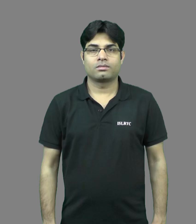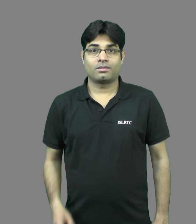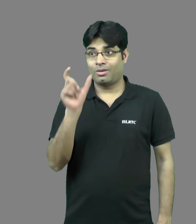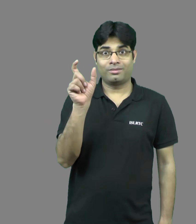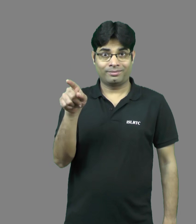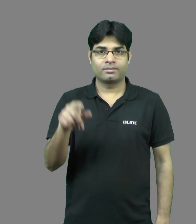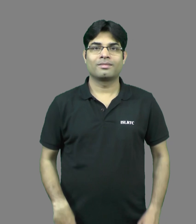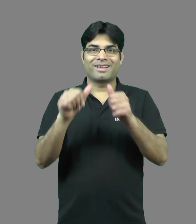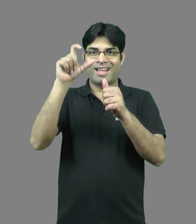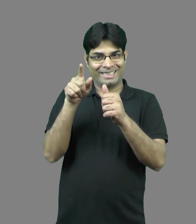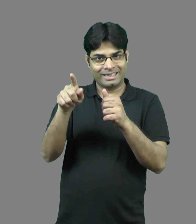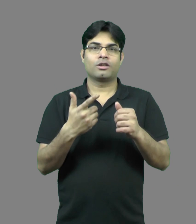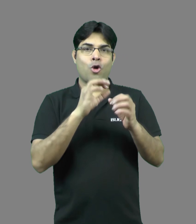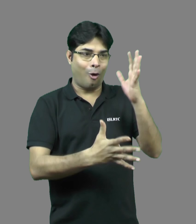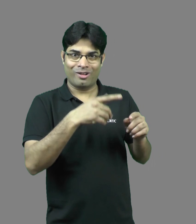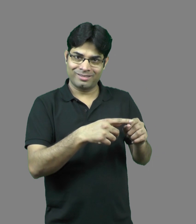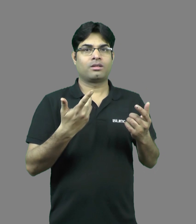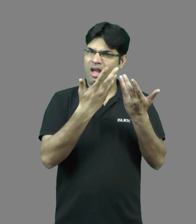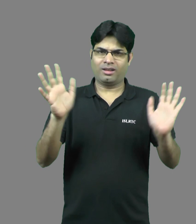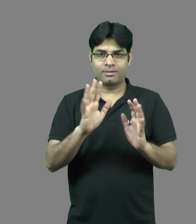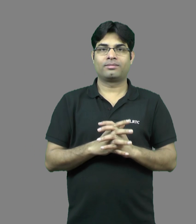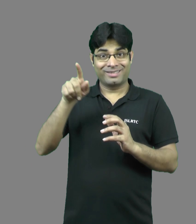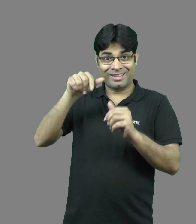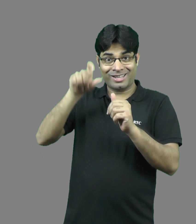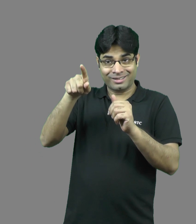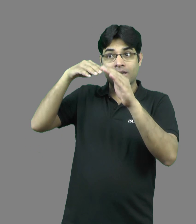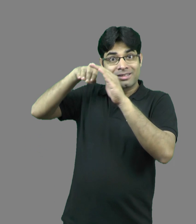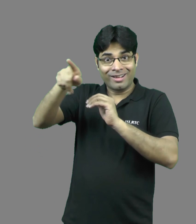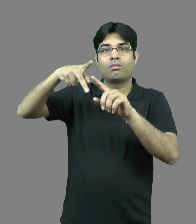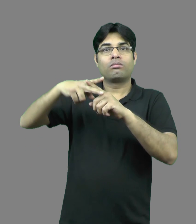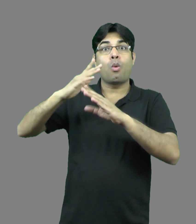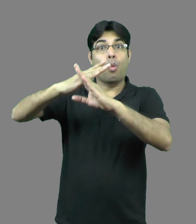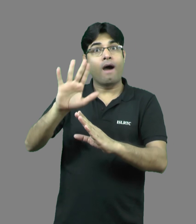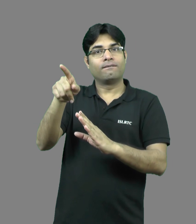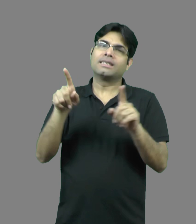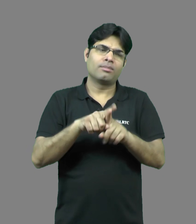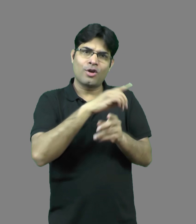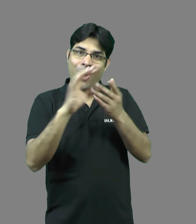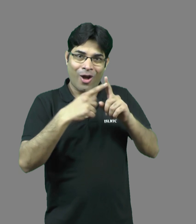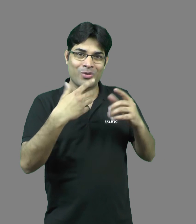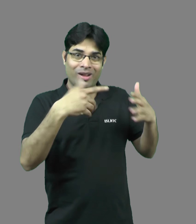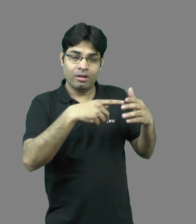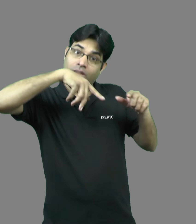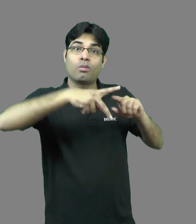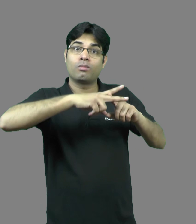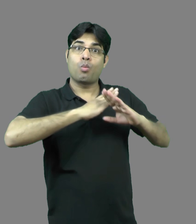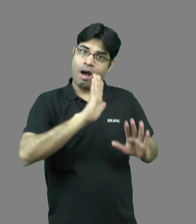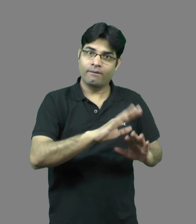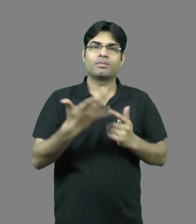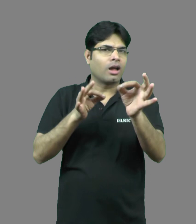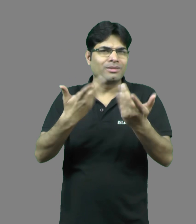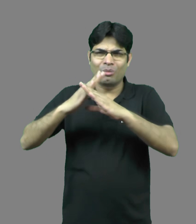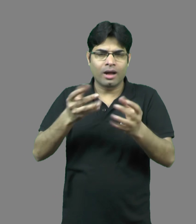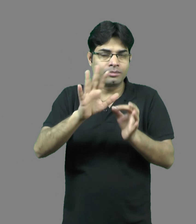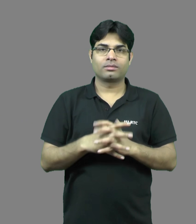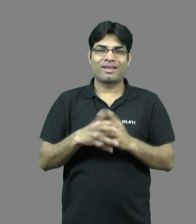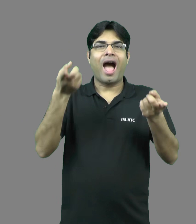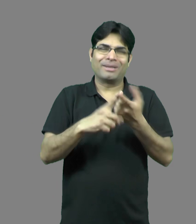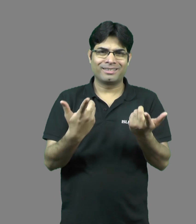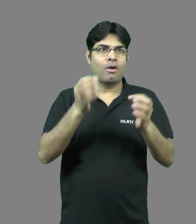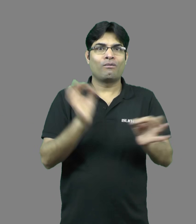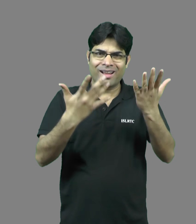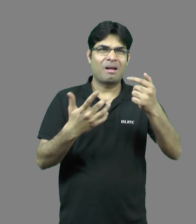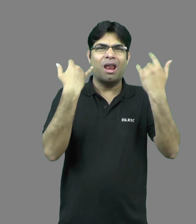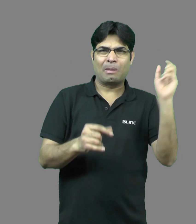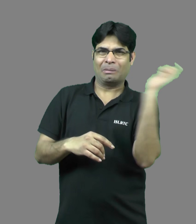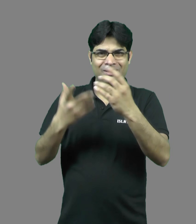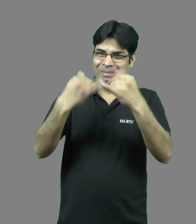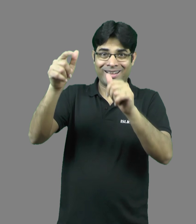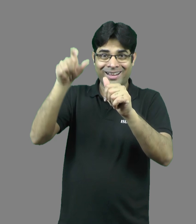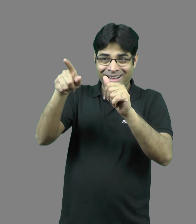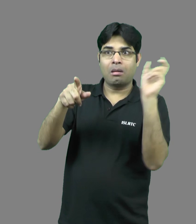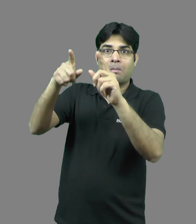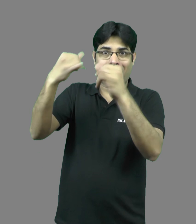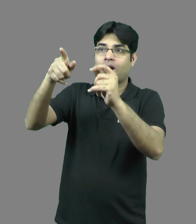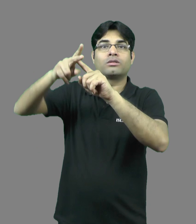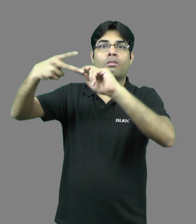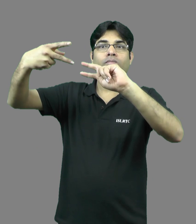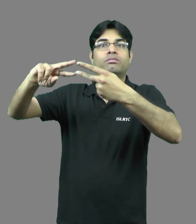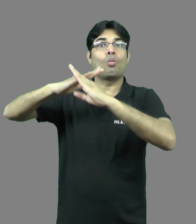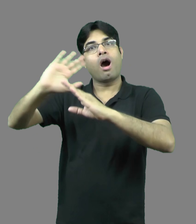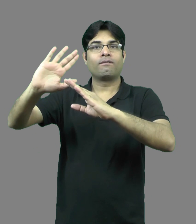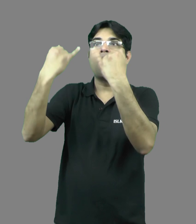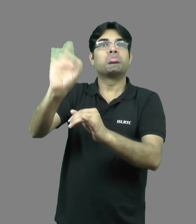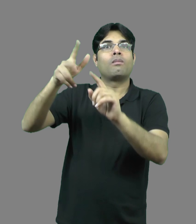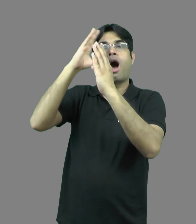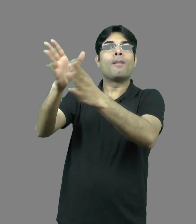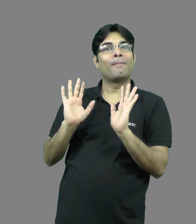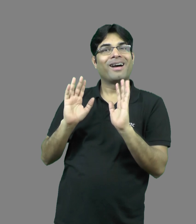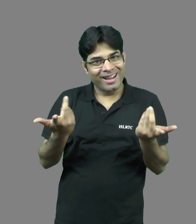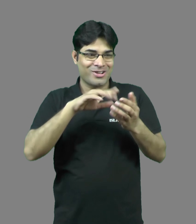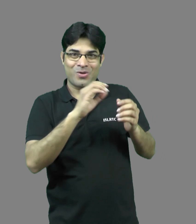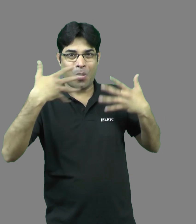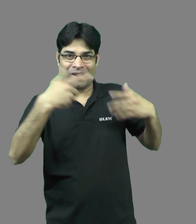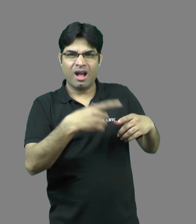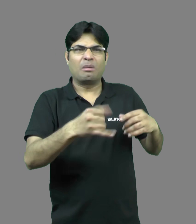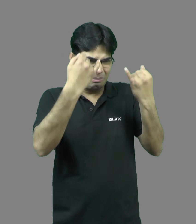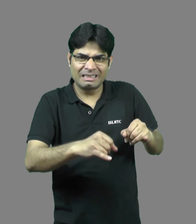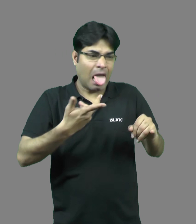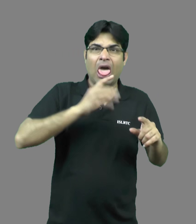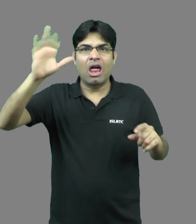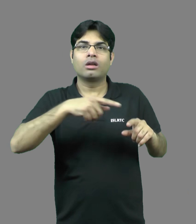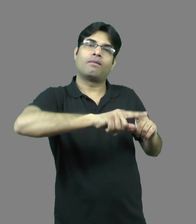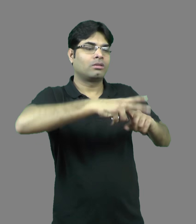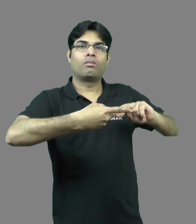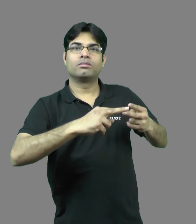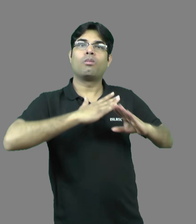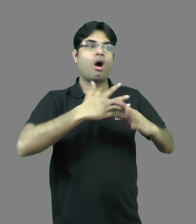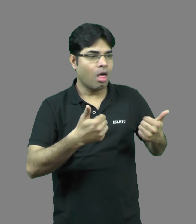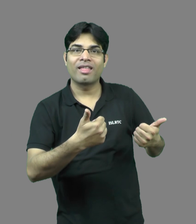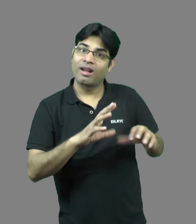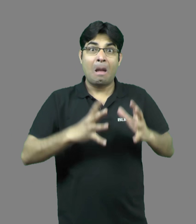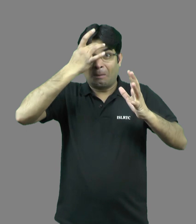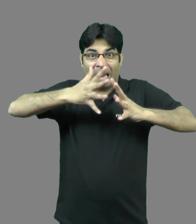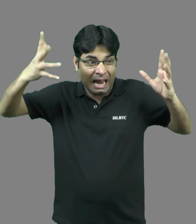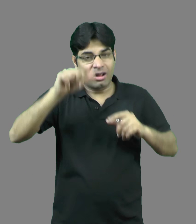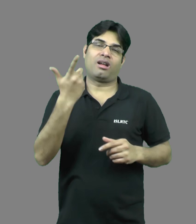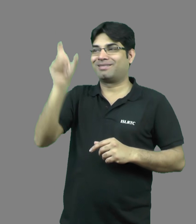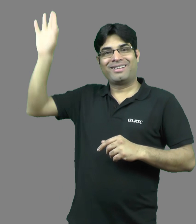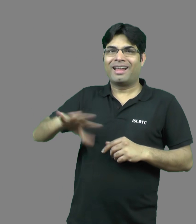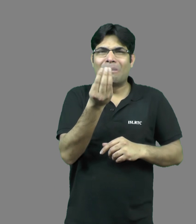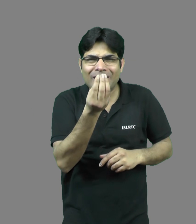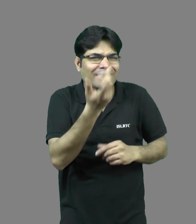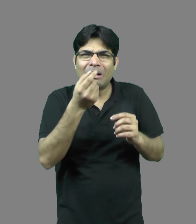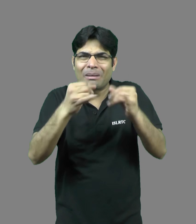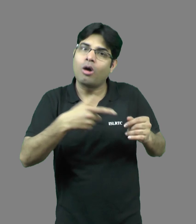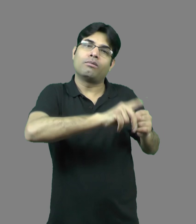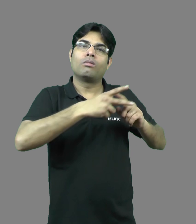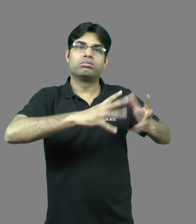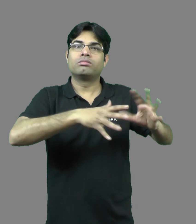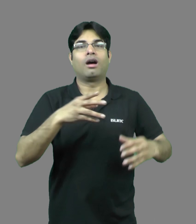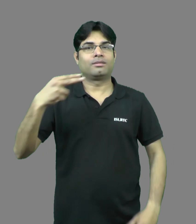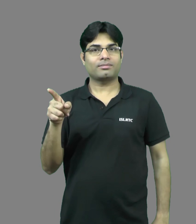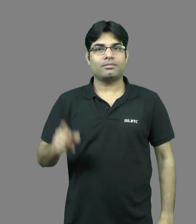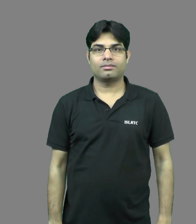HVAC Maintanance Service